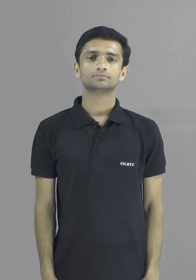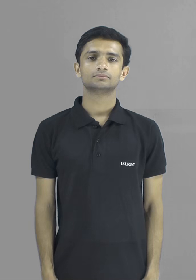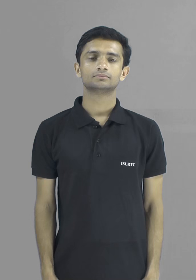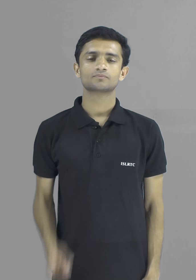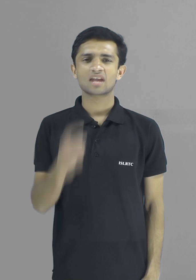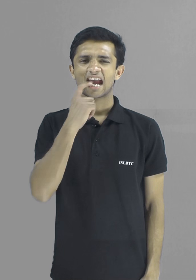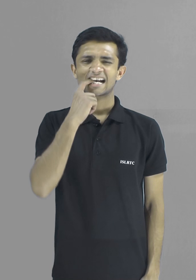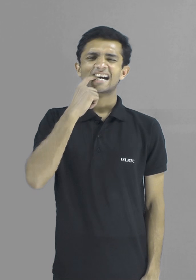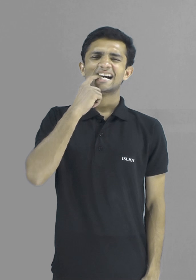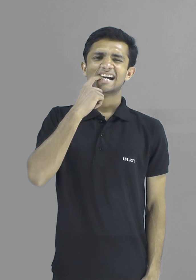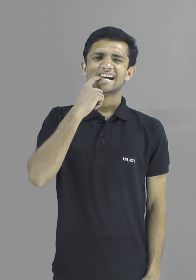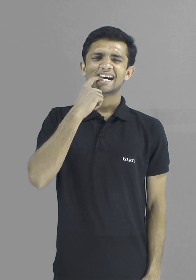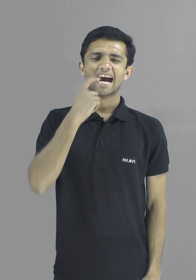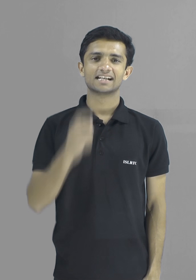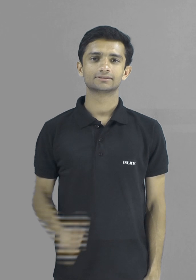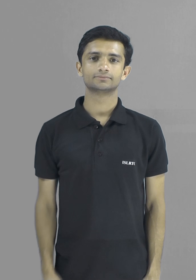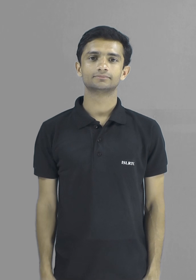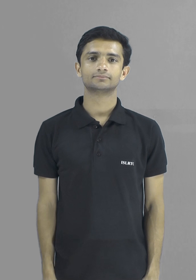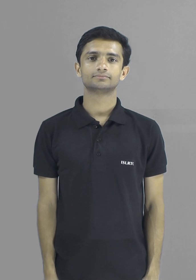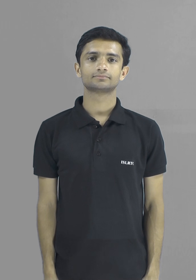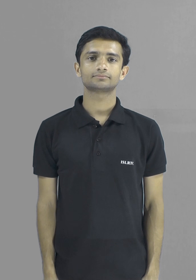Regret